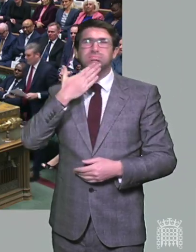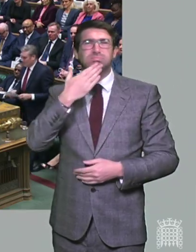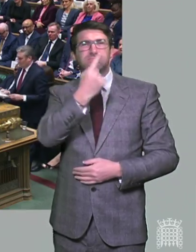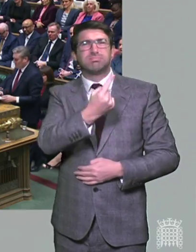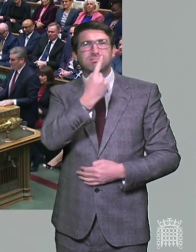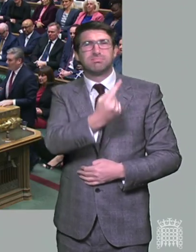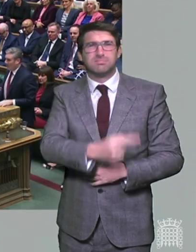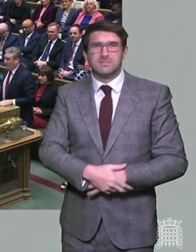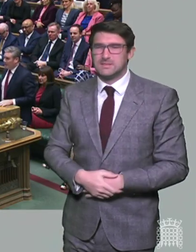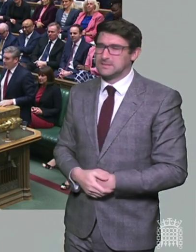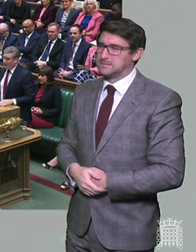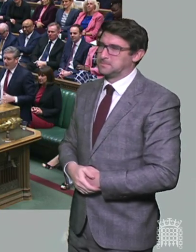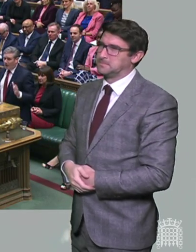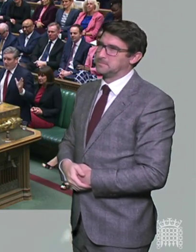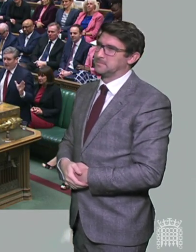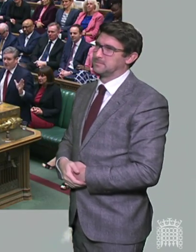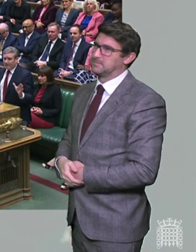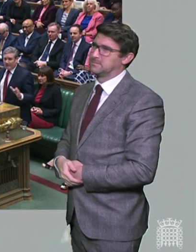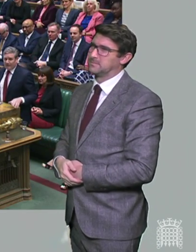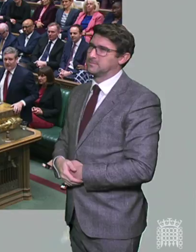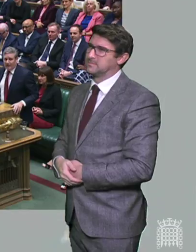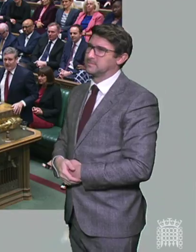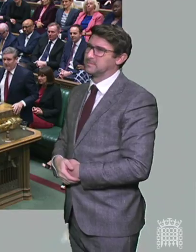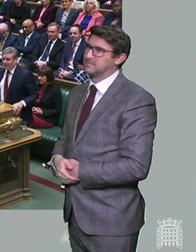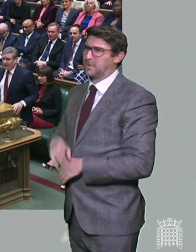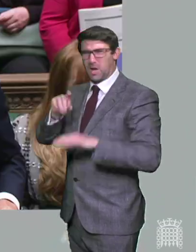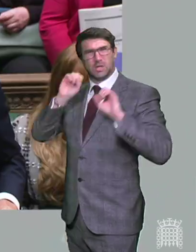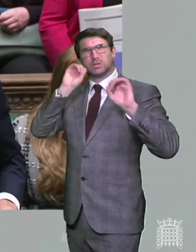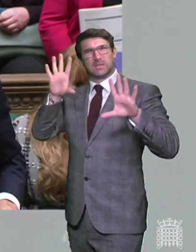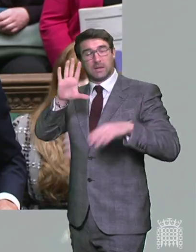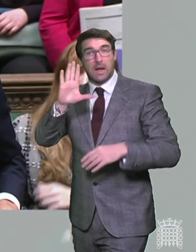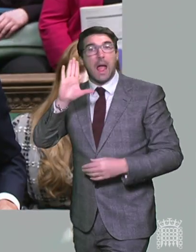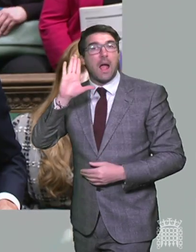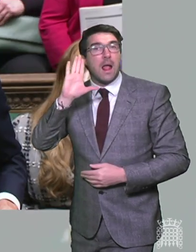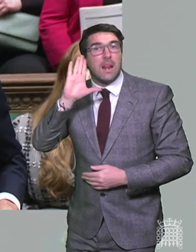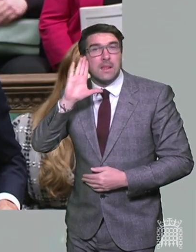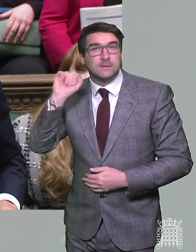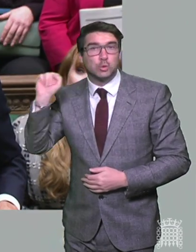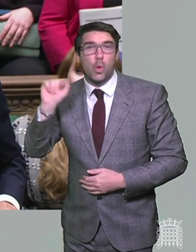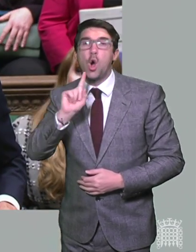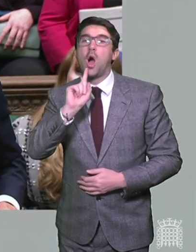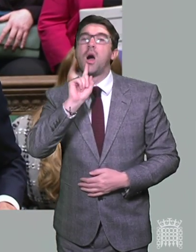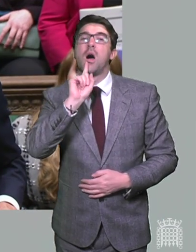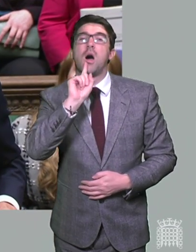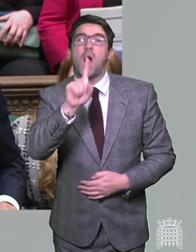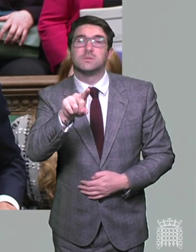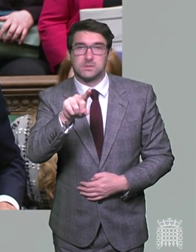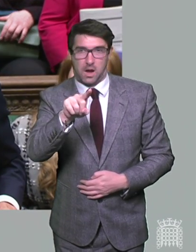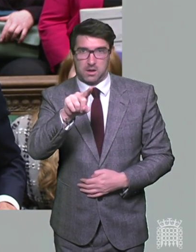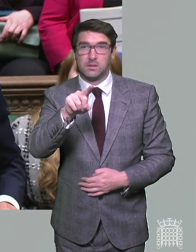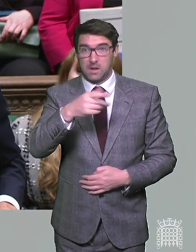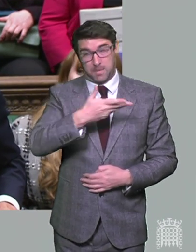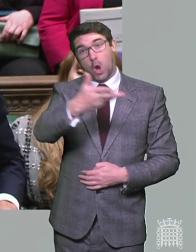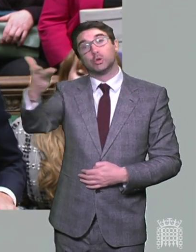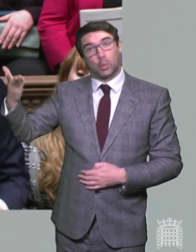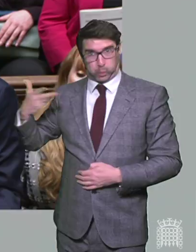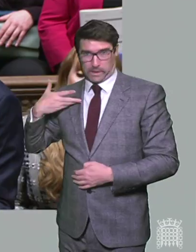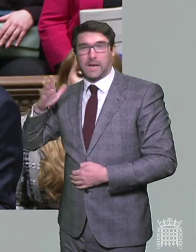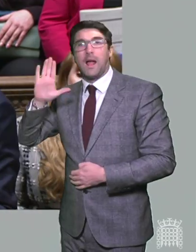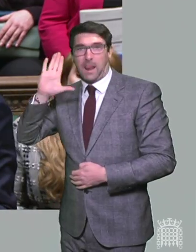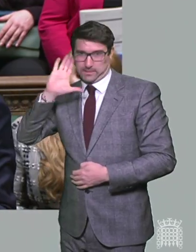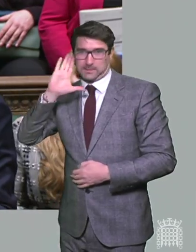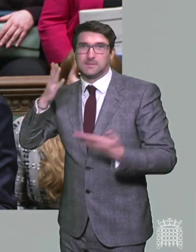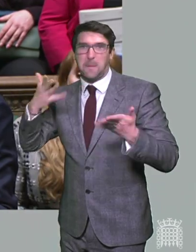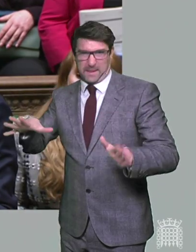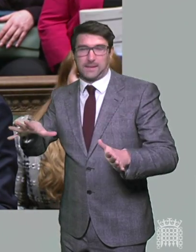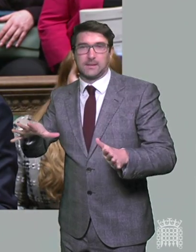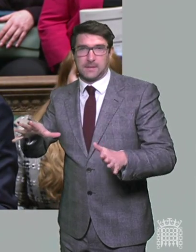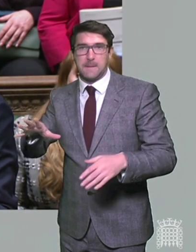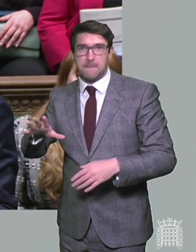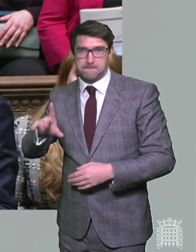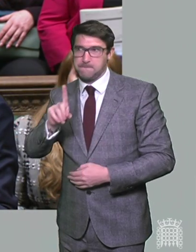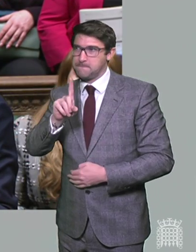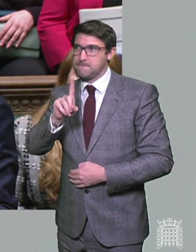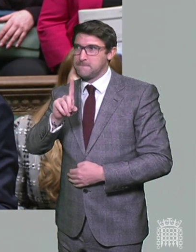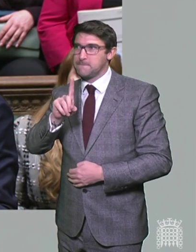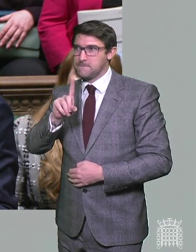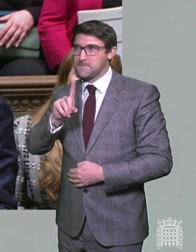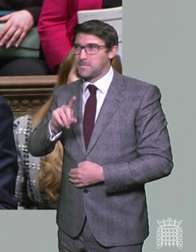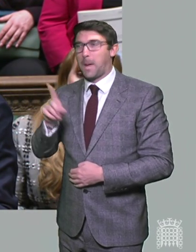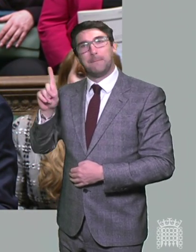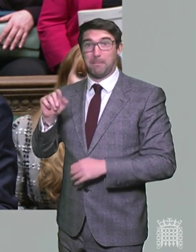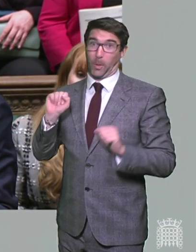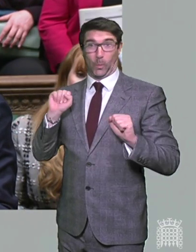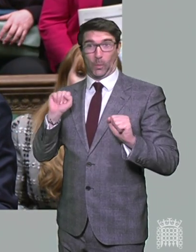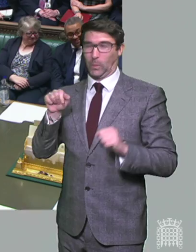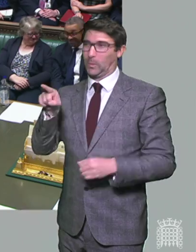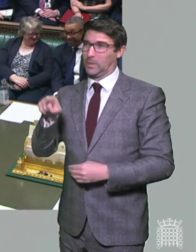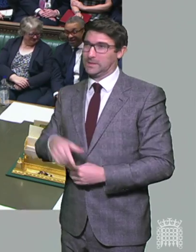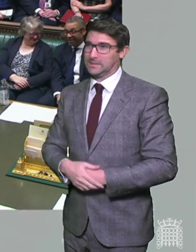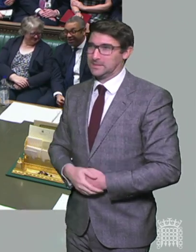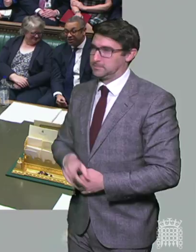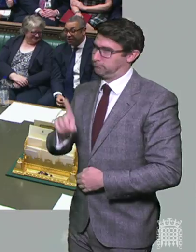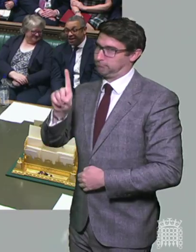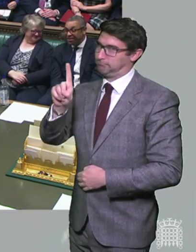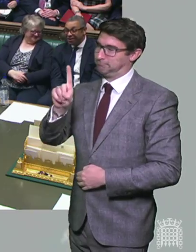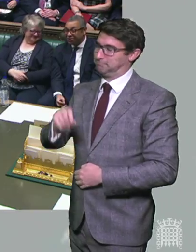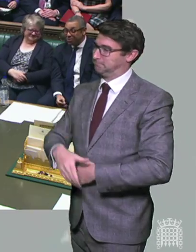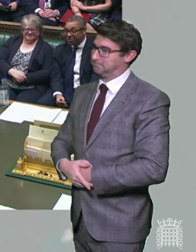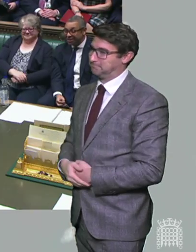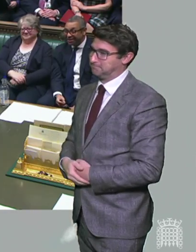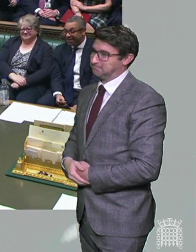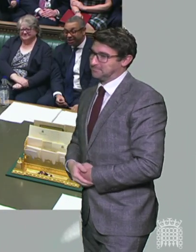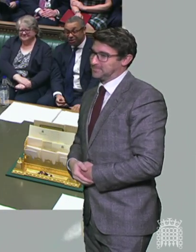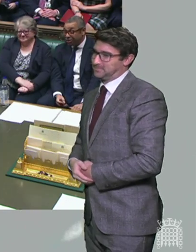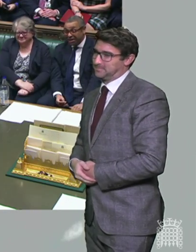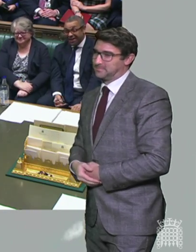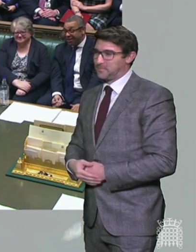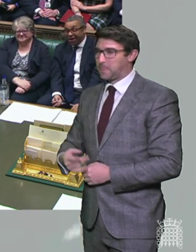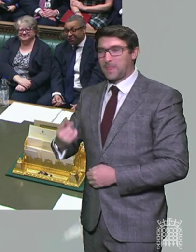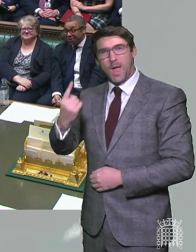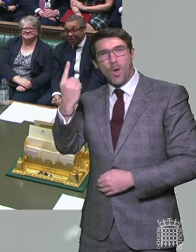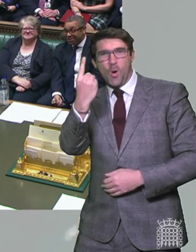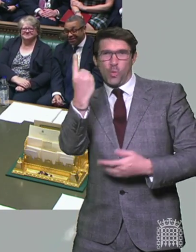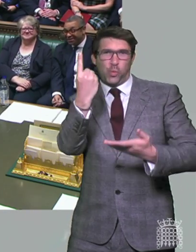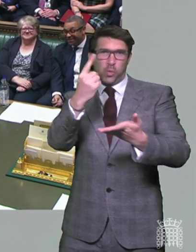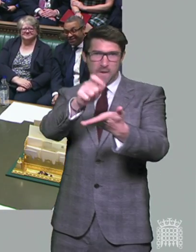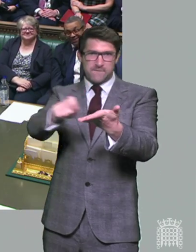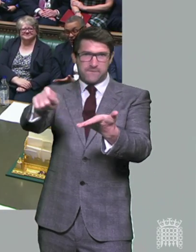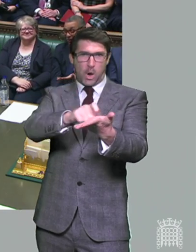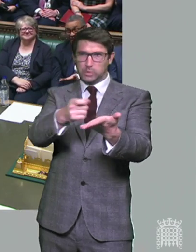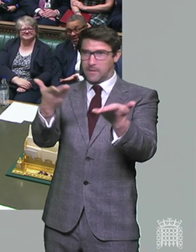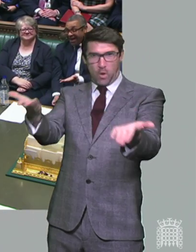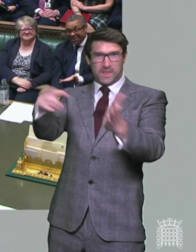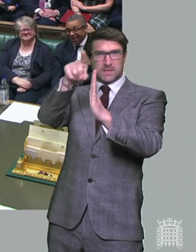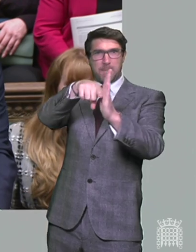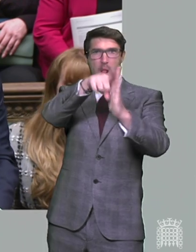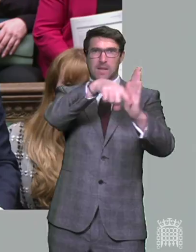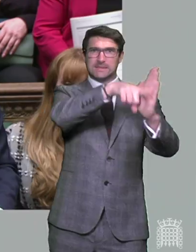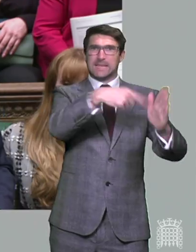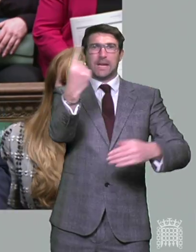Conservative Members can cheer. I hope they listened very carefully to that last answer, because other people will have listened very carefully.